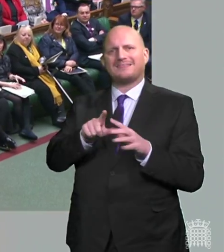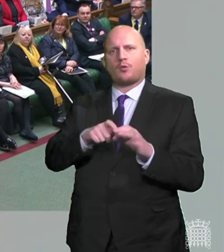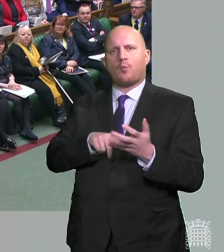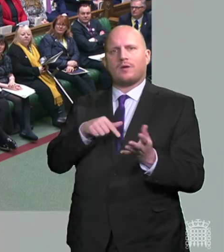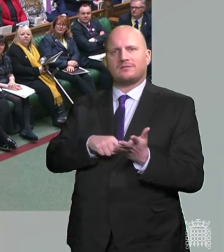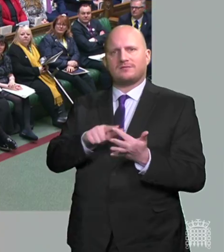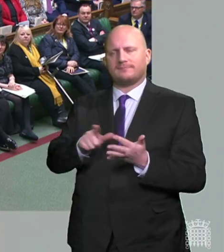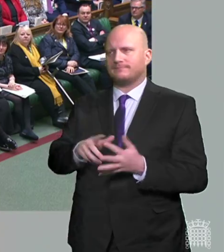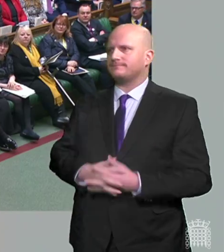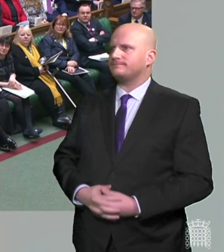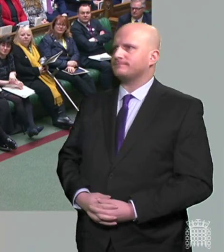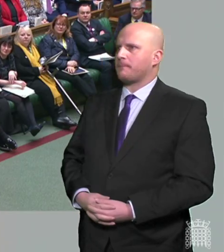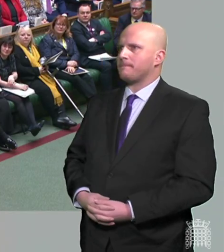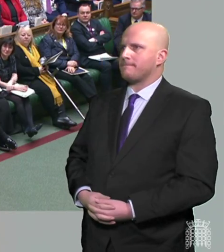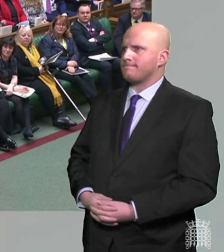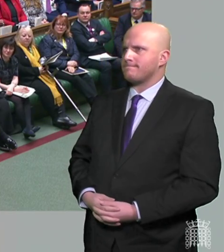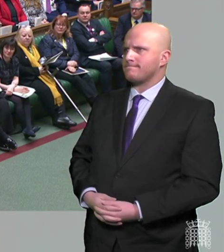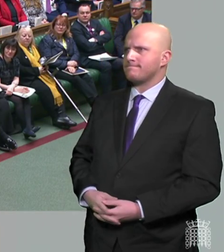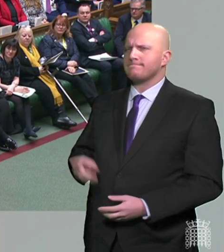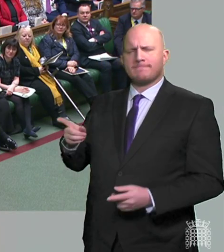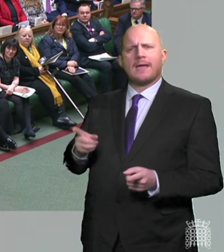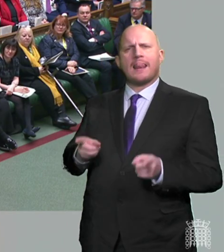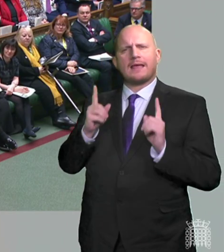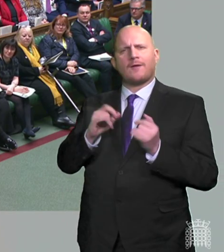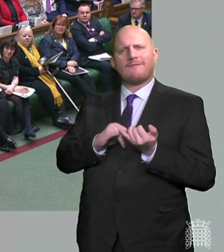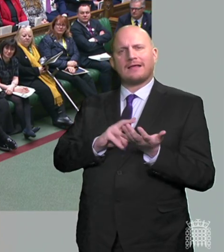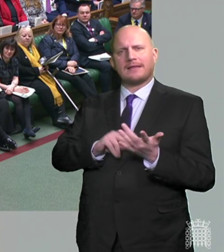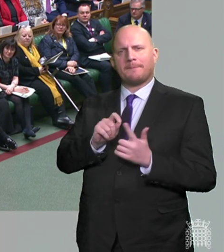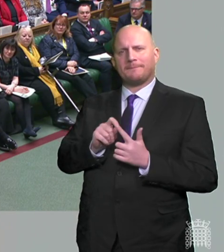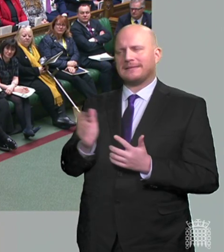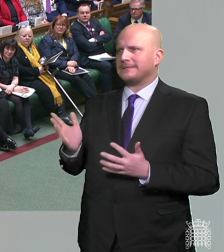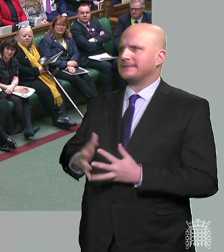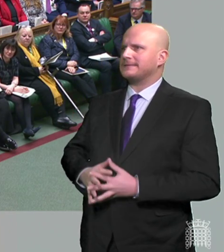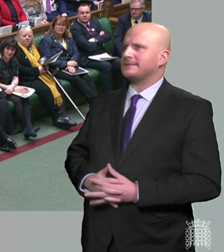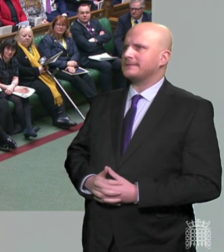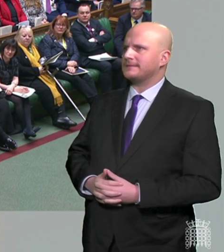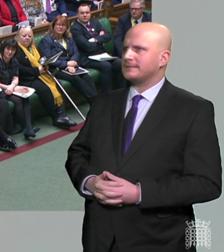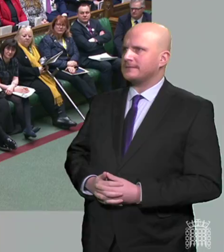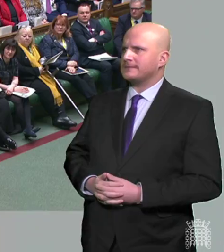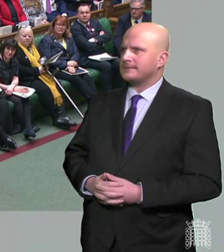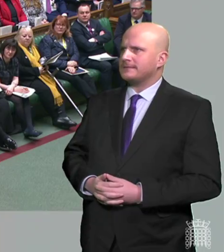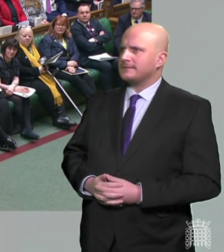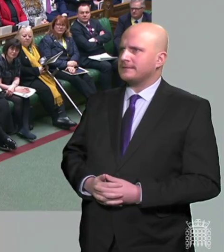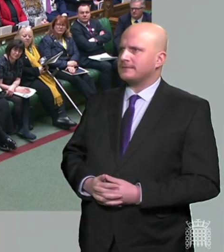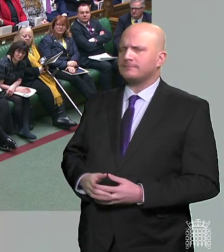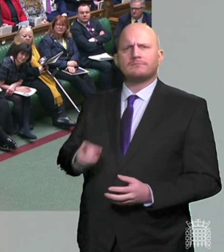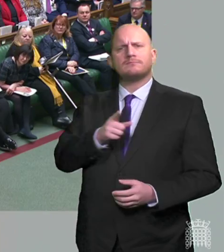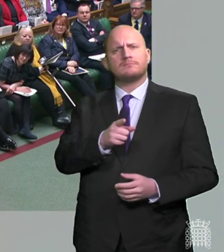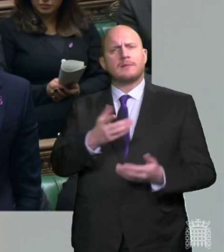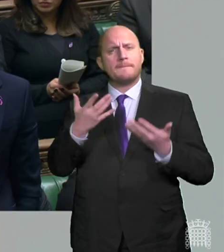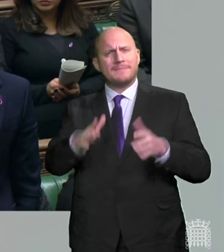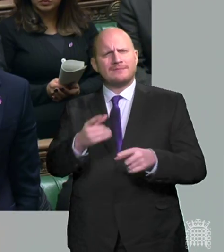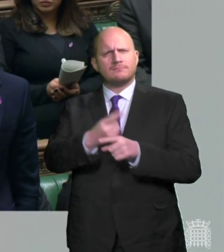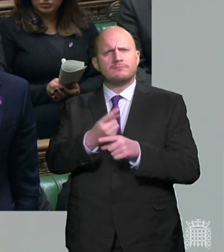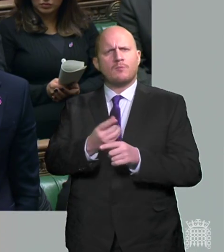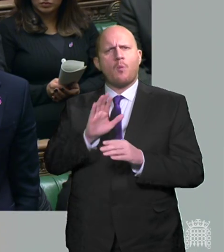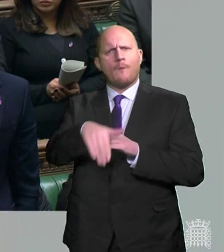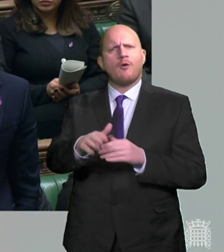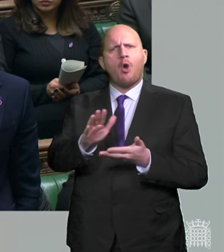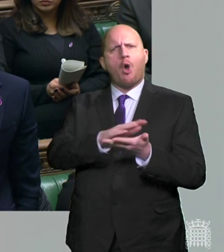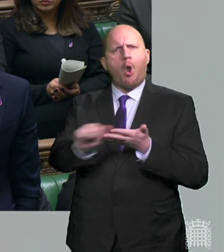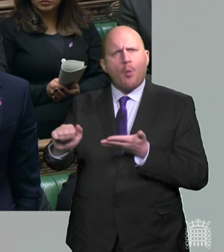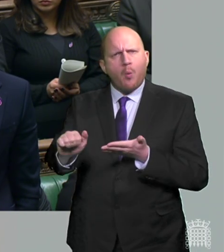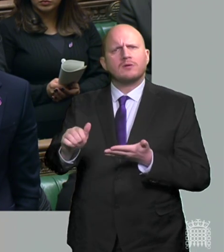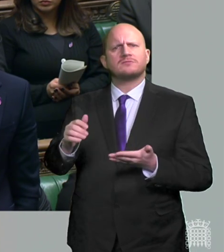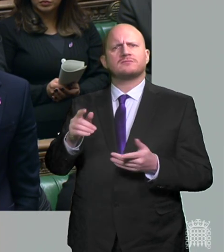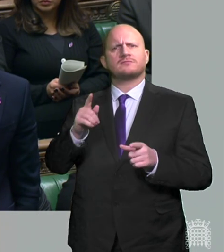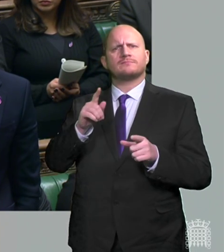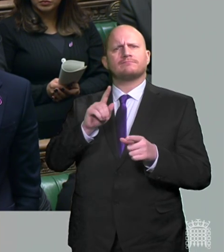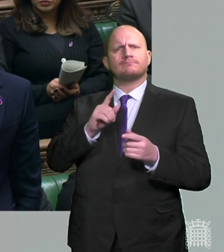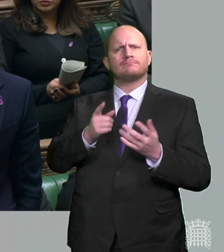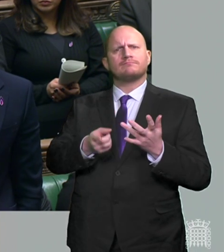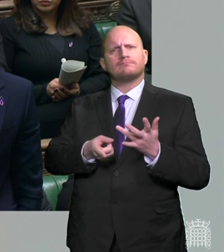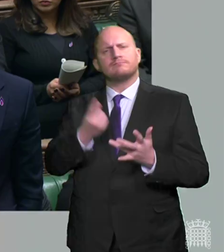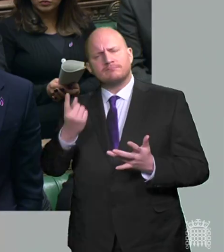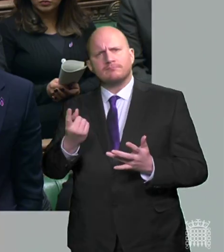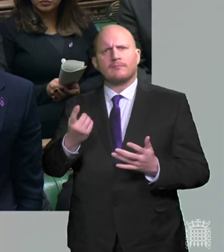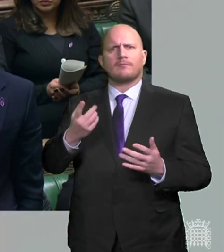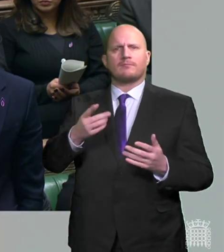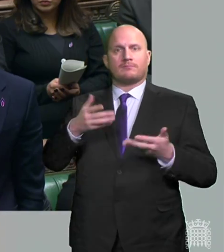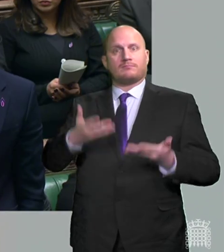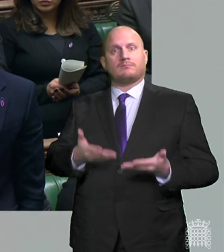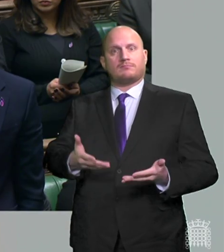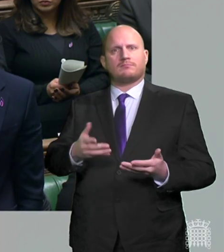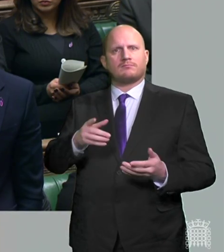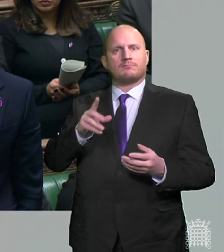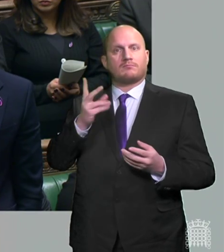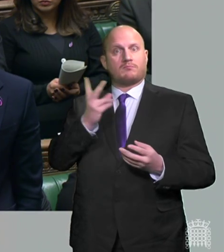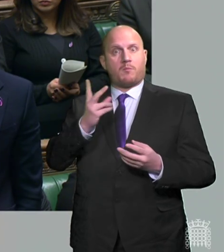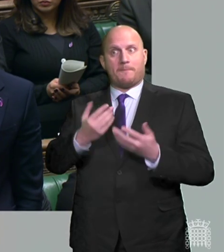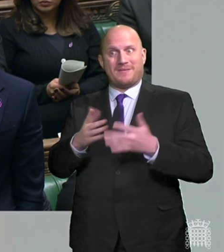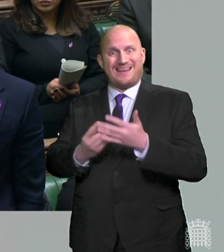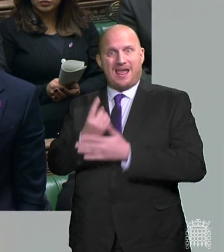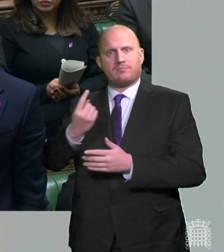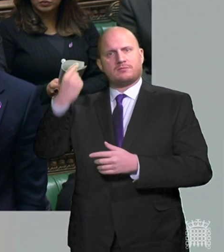Let me start by echoing the sentiments of the Prime Minister and the Leader of the Opposition in relation to Holocaust Memorial Day—truly horrific crimes that we must never forget and endeavour to ensure are never repeated.